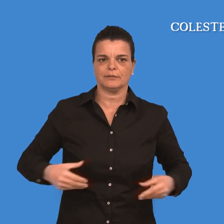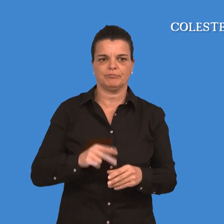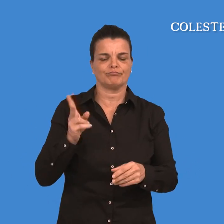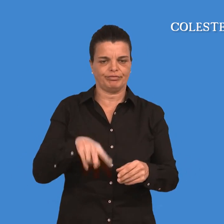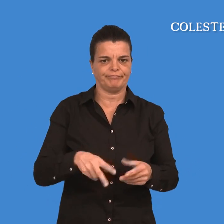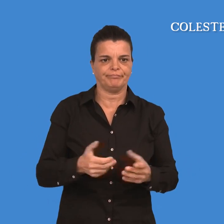verdad